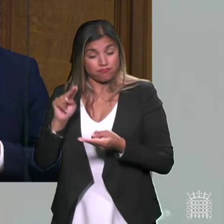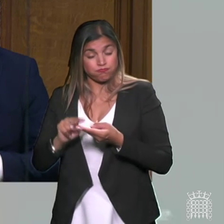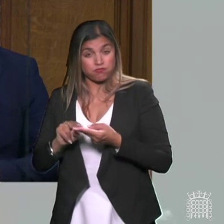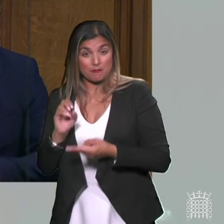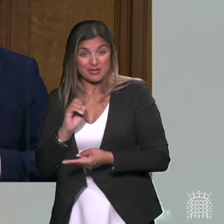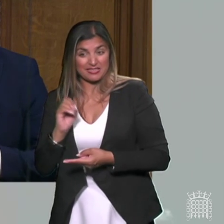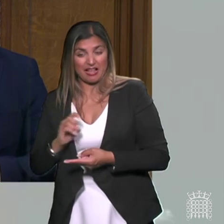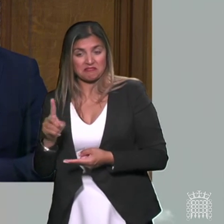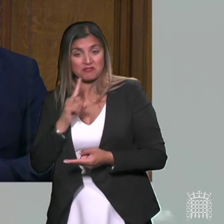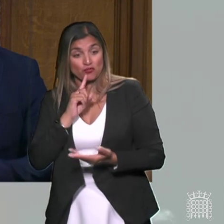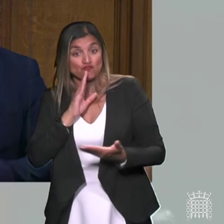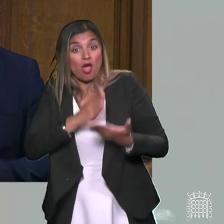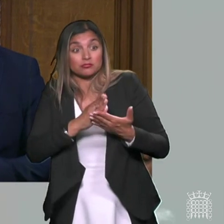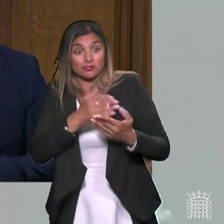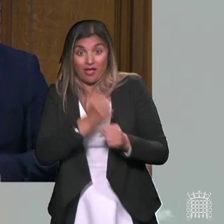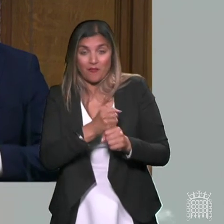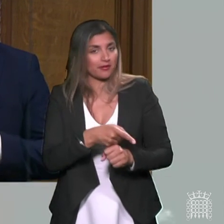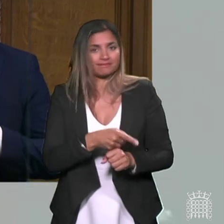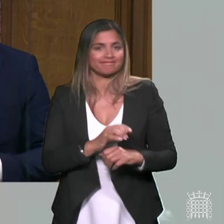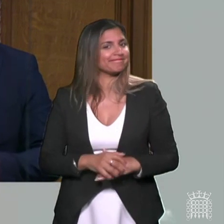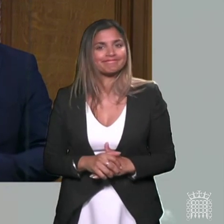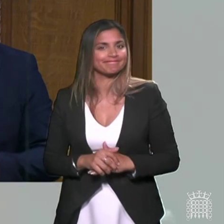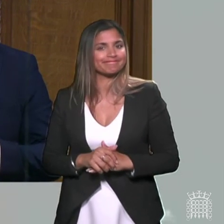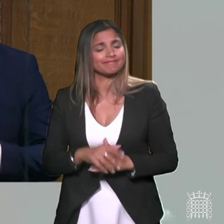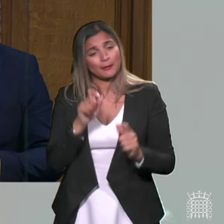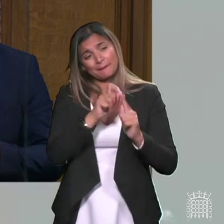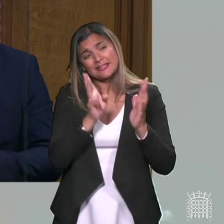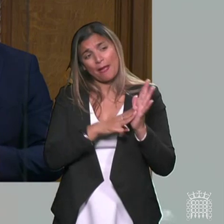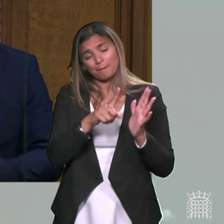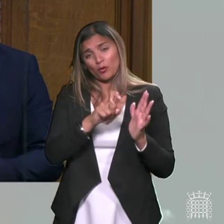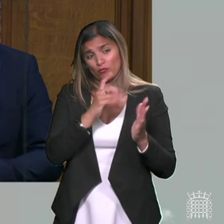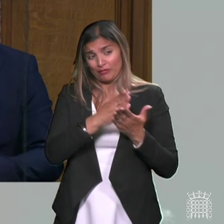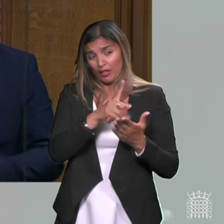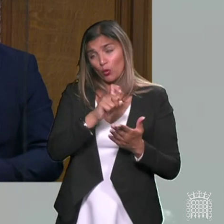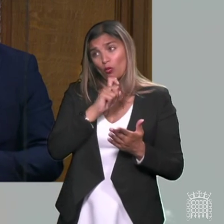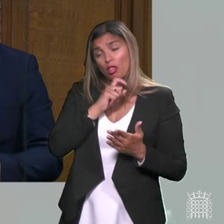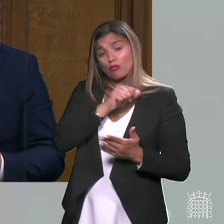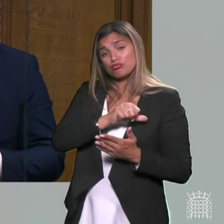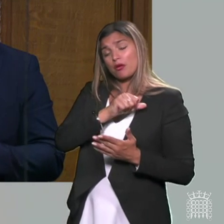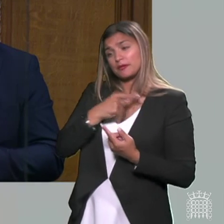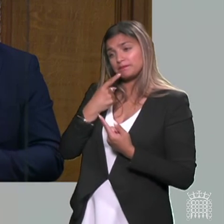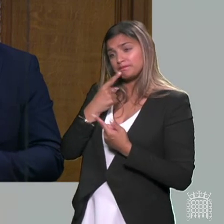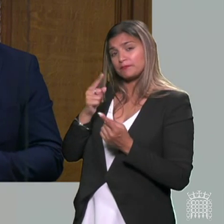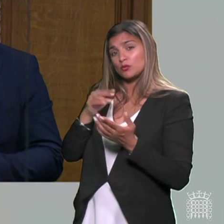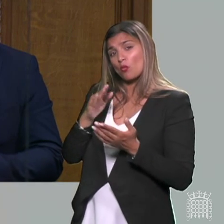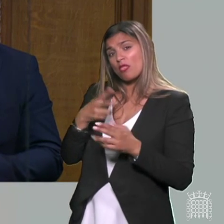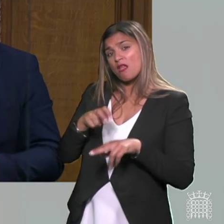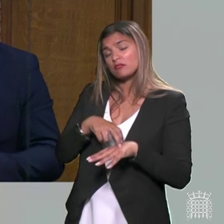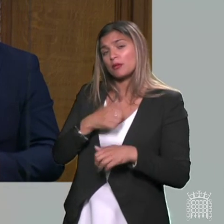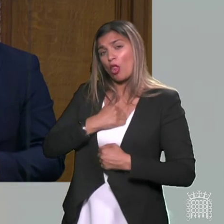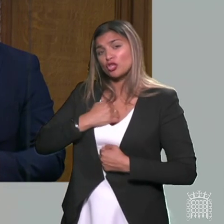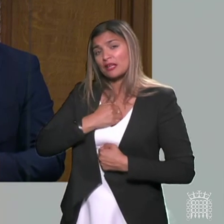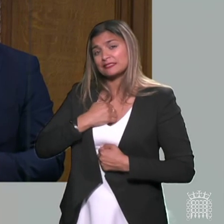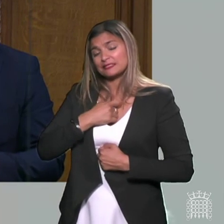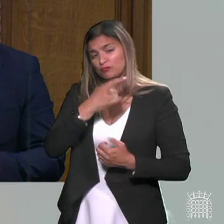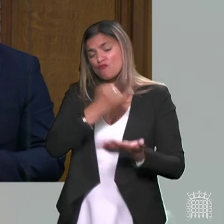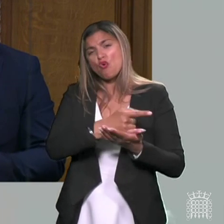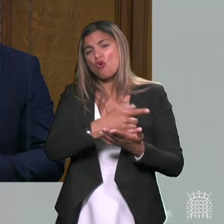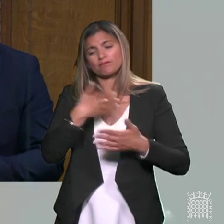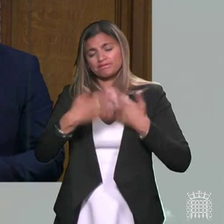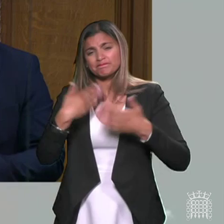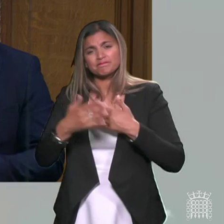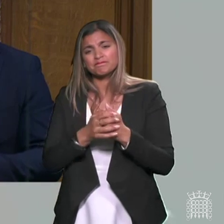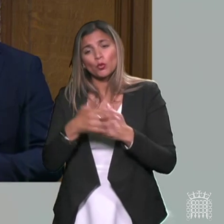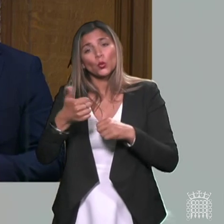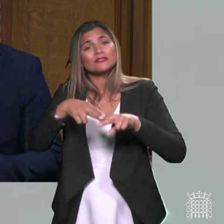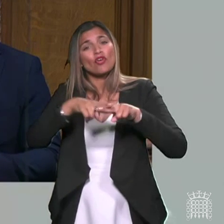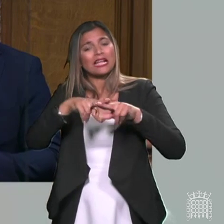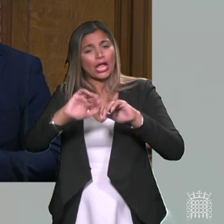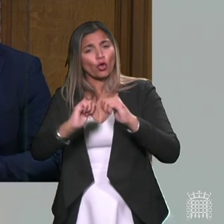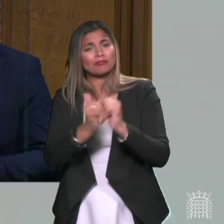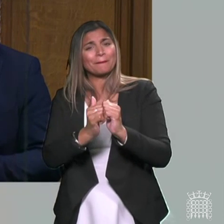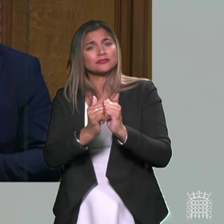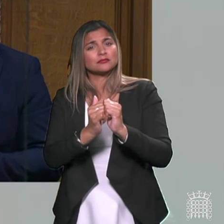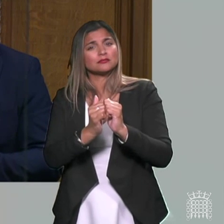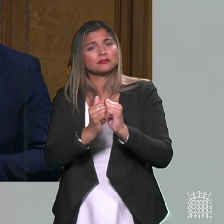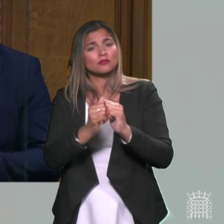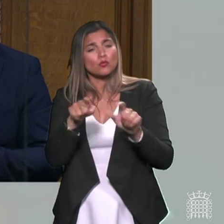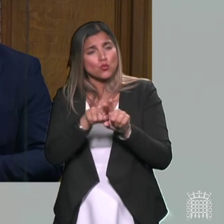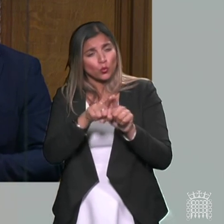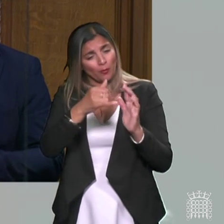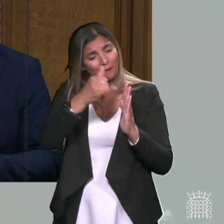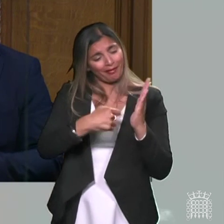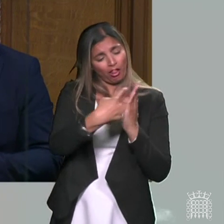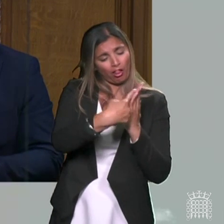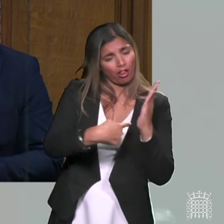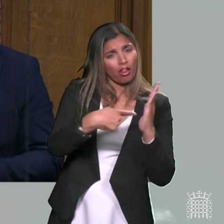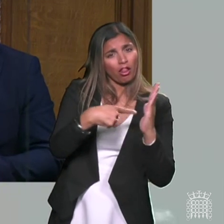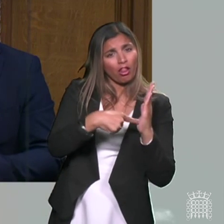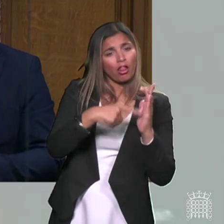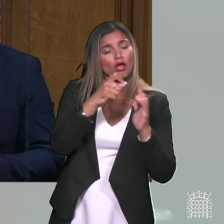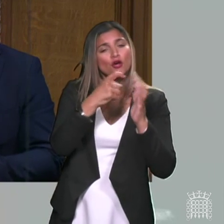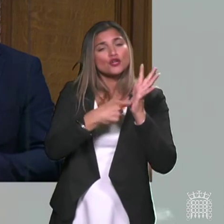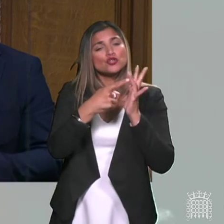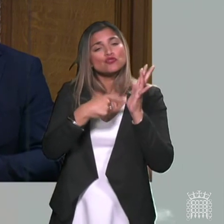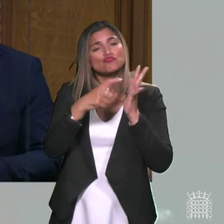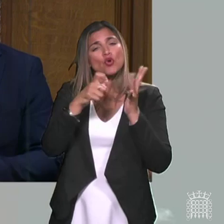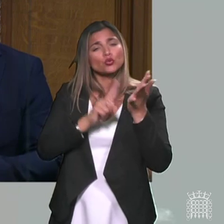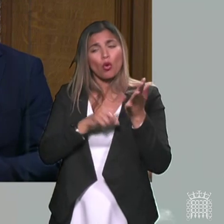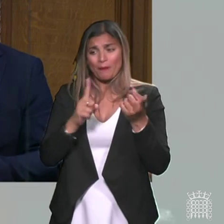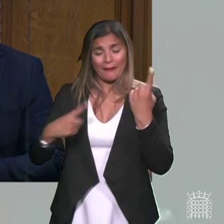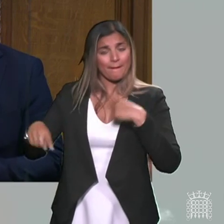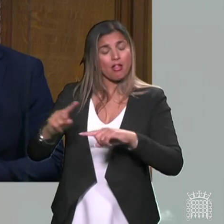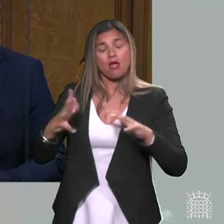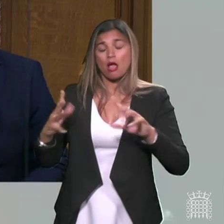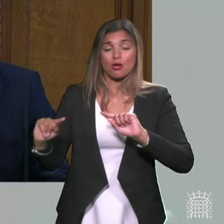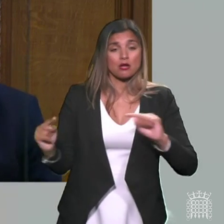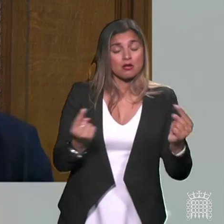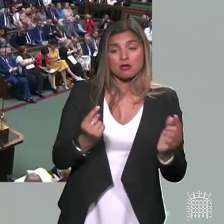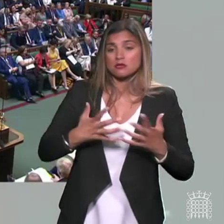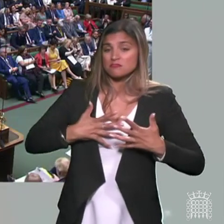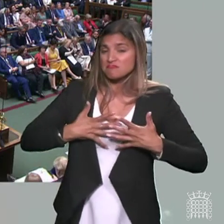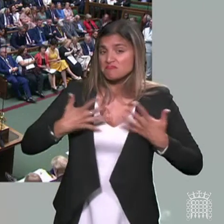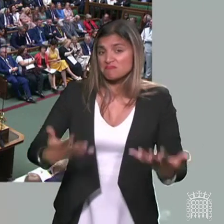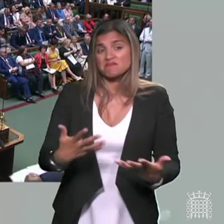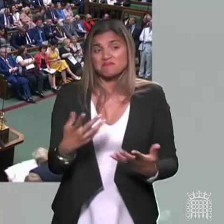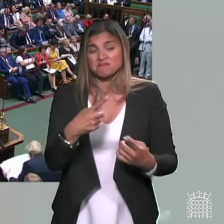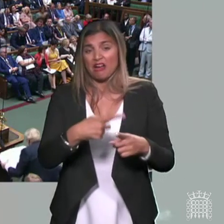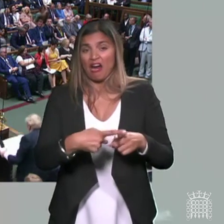As the Prime Minister prepares to leave office shortly, will he apologise for his legacy in Northern Ireland, where power sharing has collapsed, the Good Friday agreement has been undermined, an unwanted protocol Bill has been imposed on the people and businesses of Northern Ireland, and Anglo-Irish relations are in their worst state for 40 years?